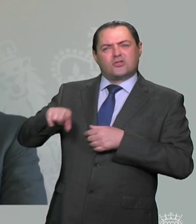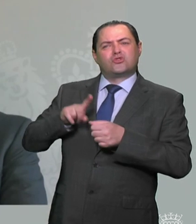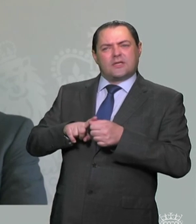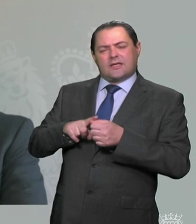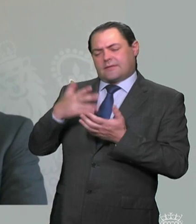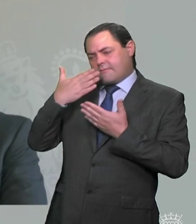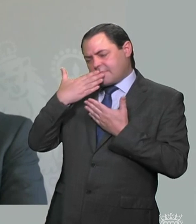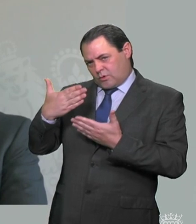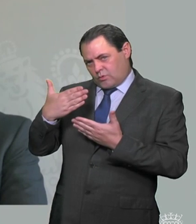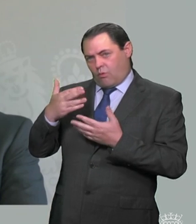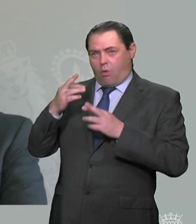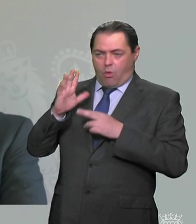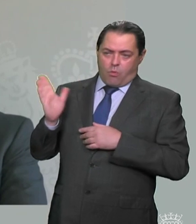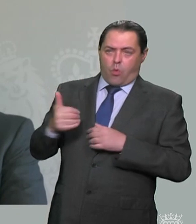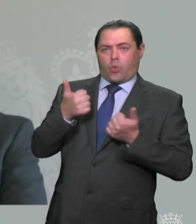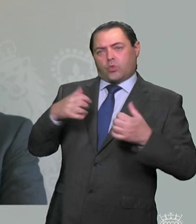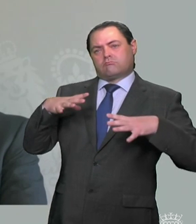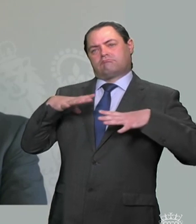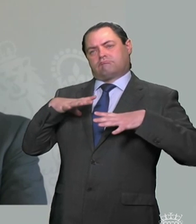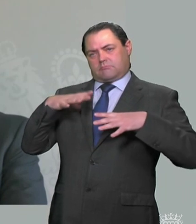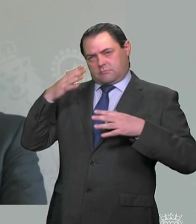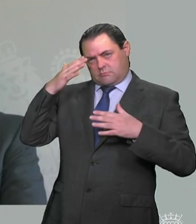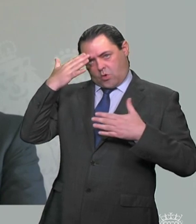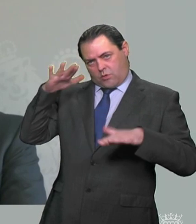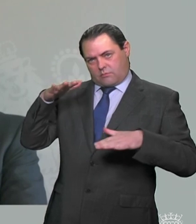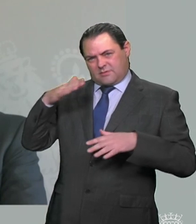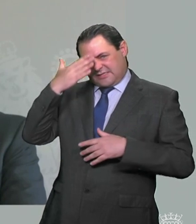I hope very much that everyone has a restful break.